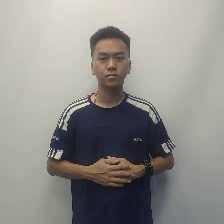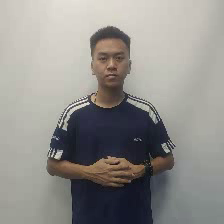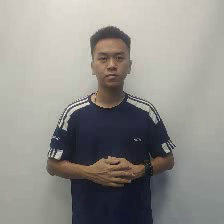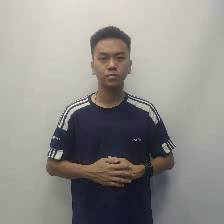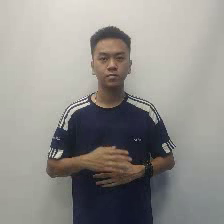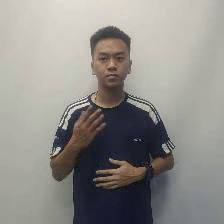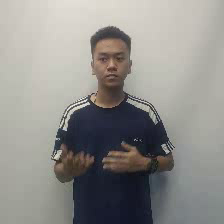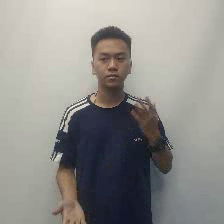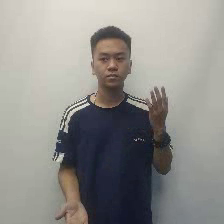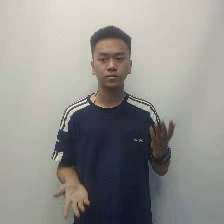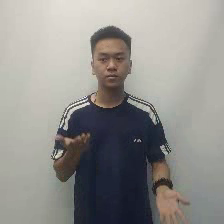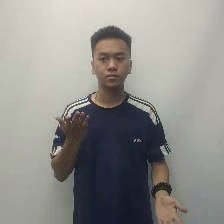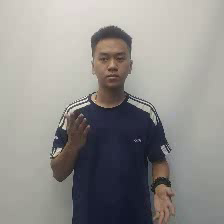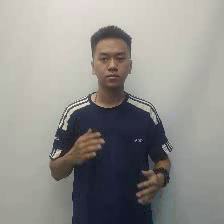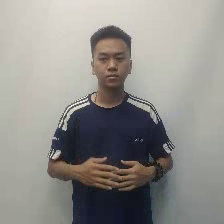Có thể